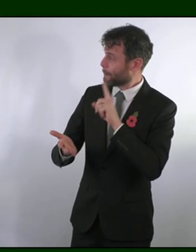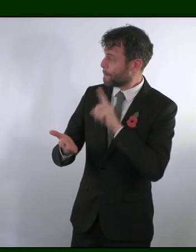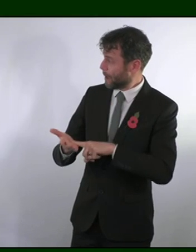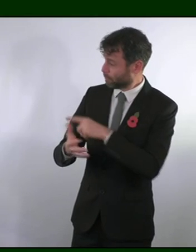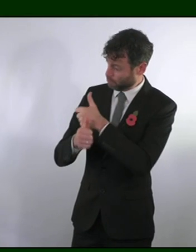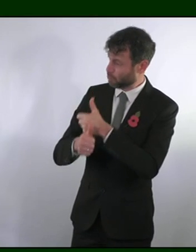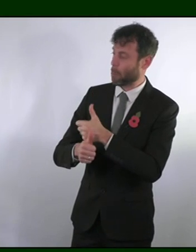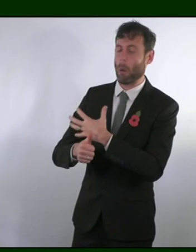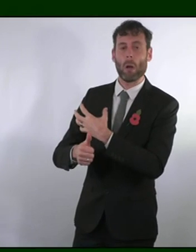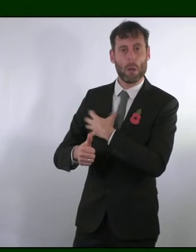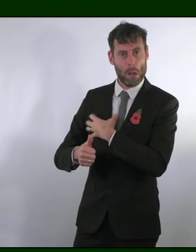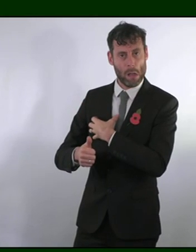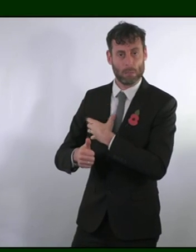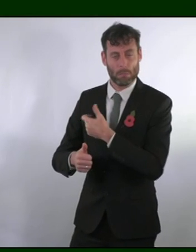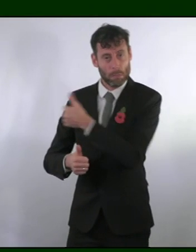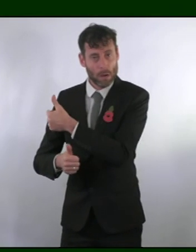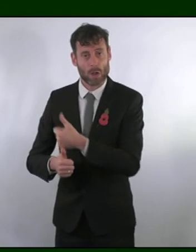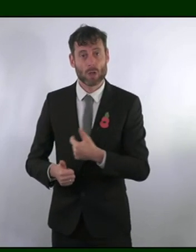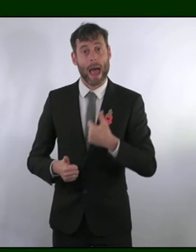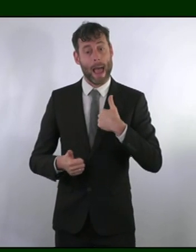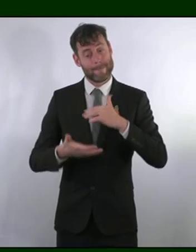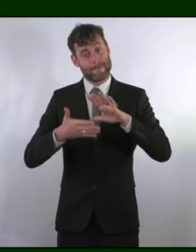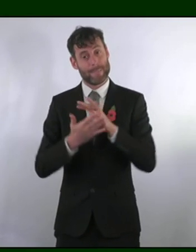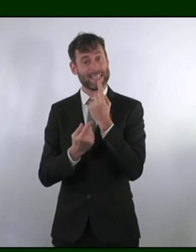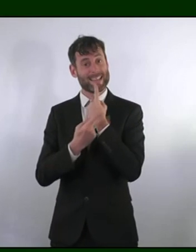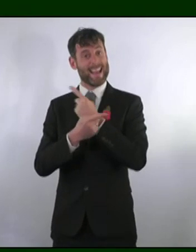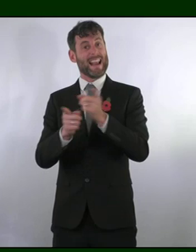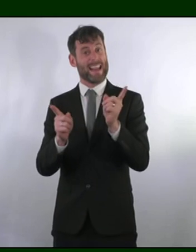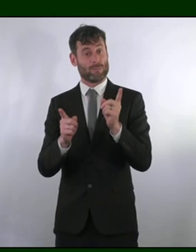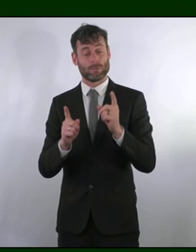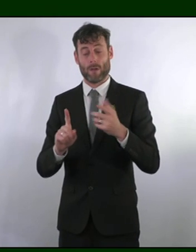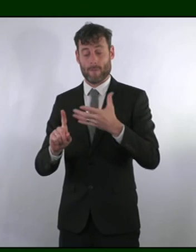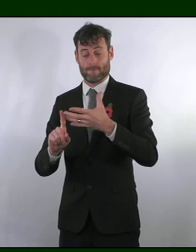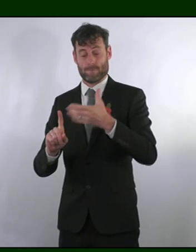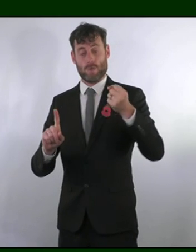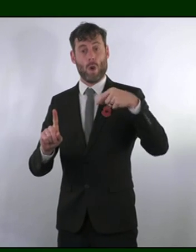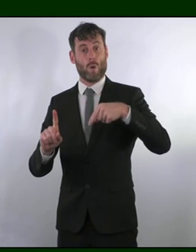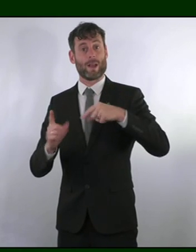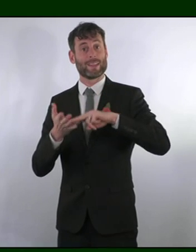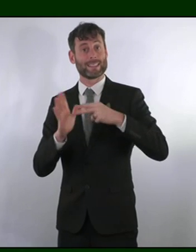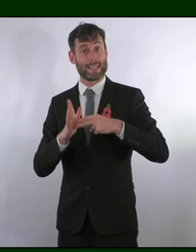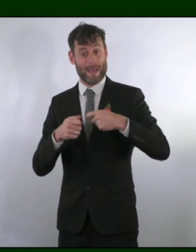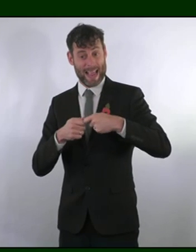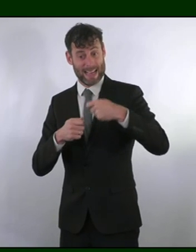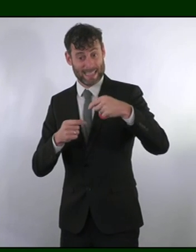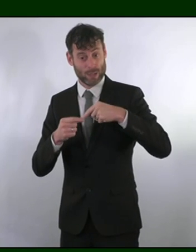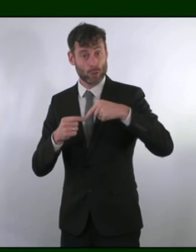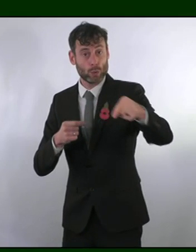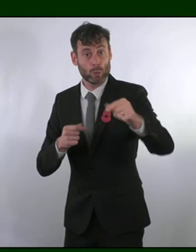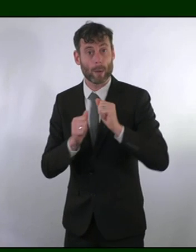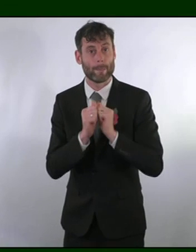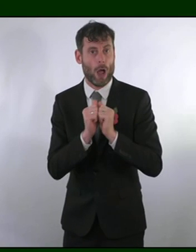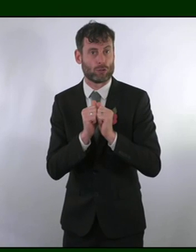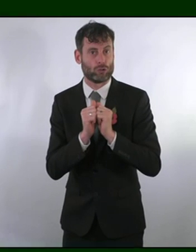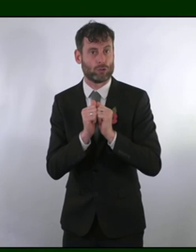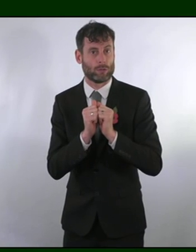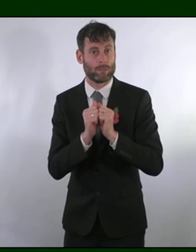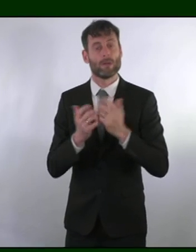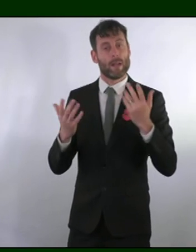I am delighted to say that the furlough scheme is being extended right the way through to March as well.